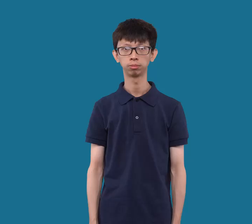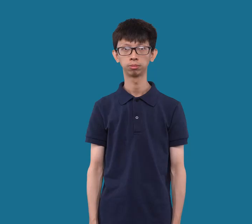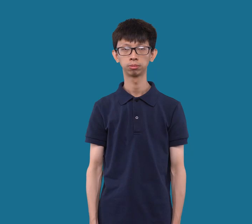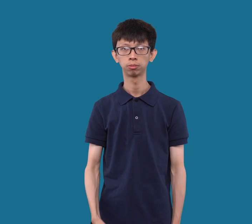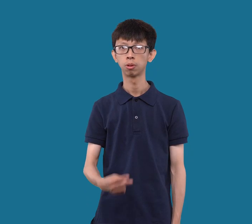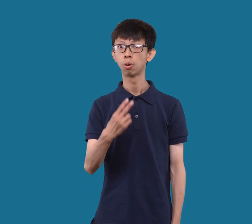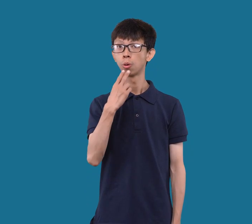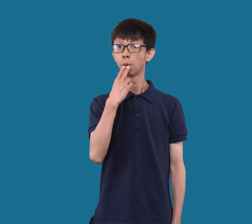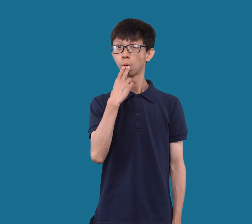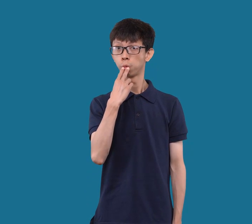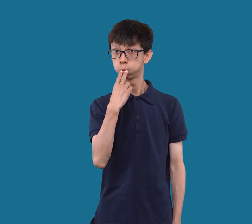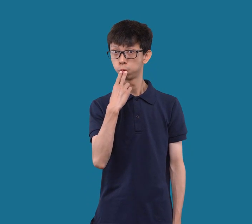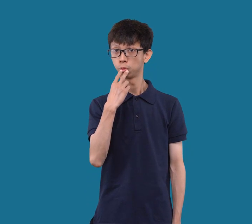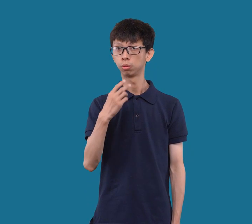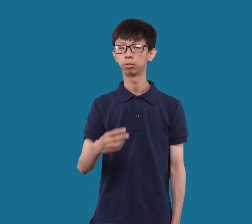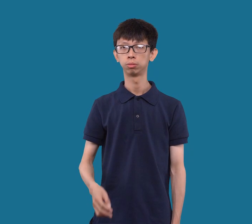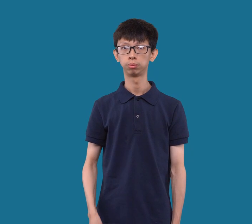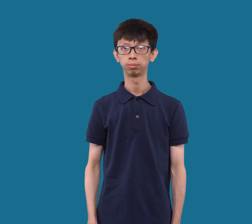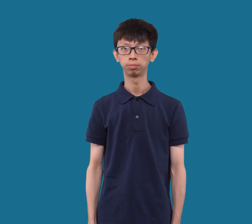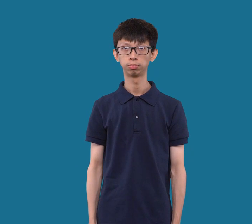còi